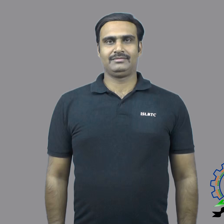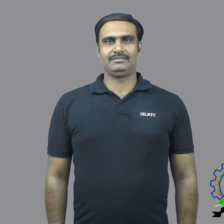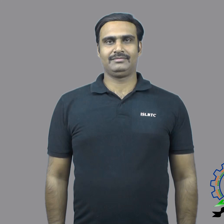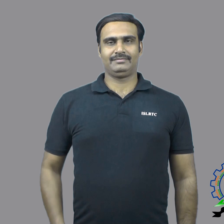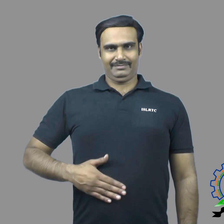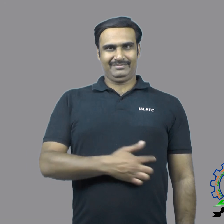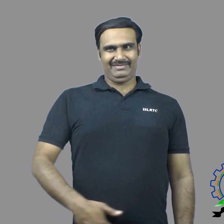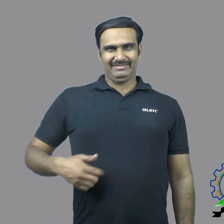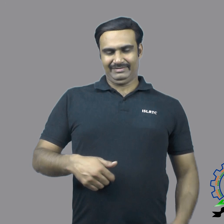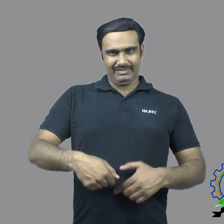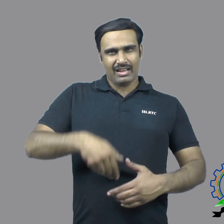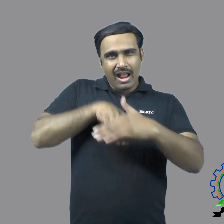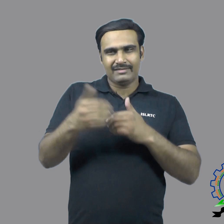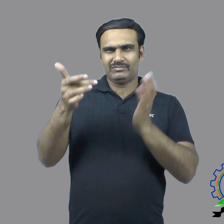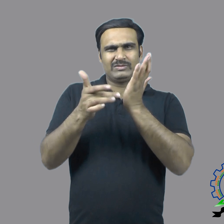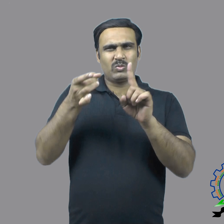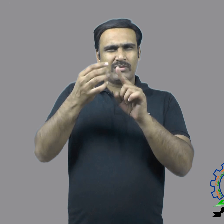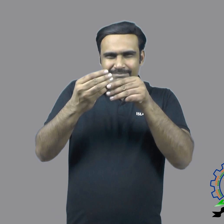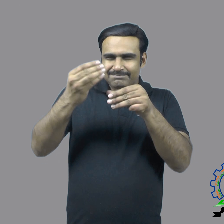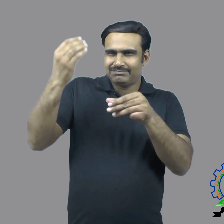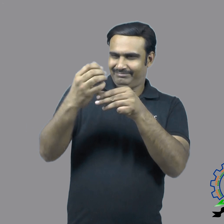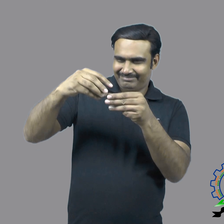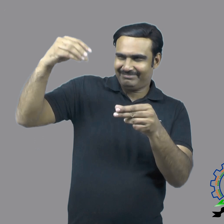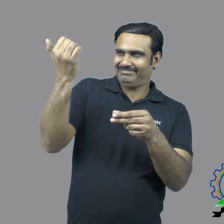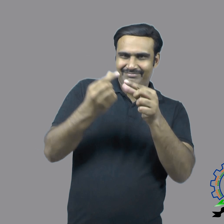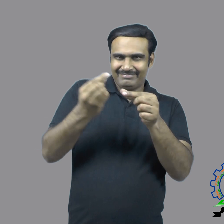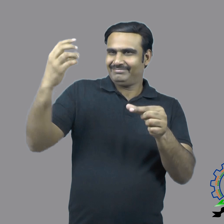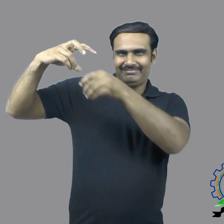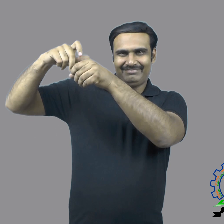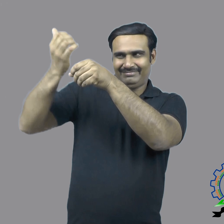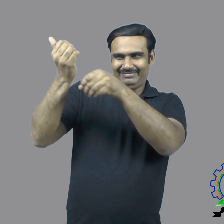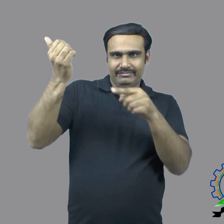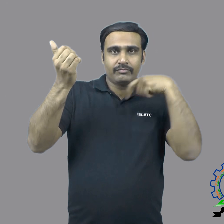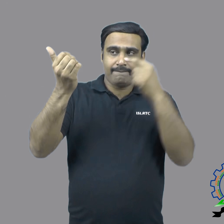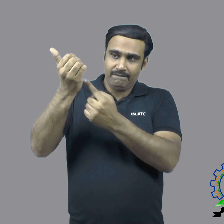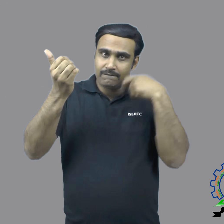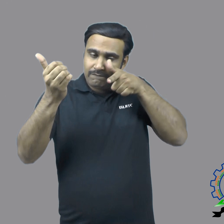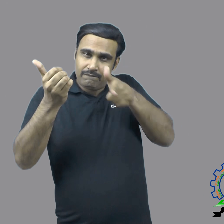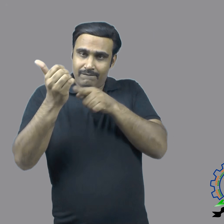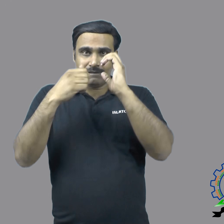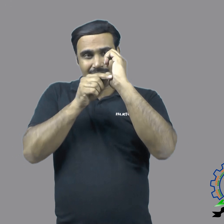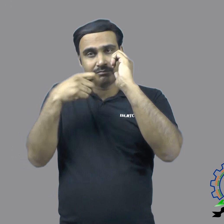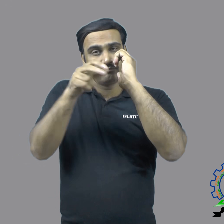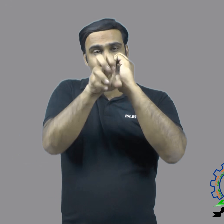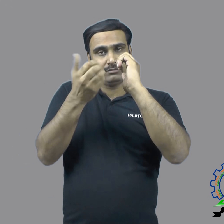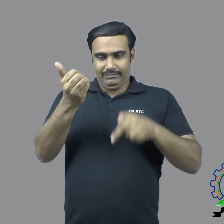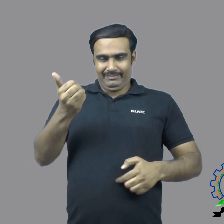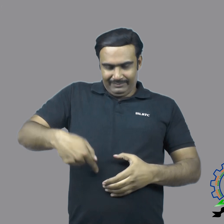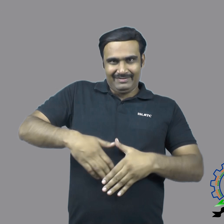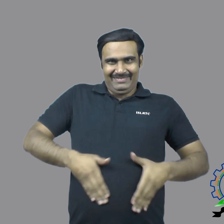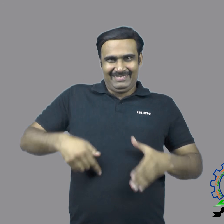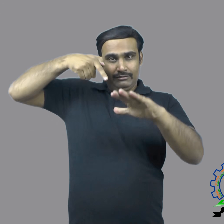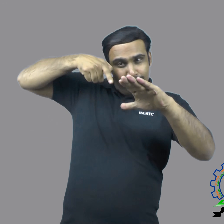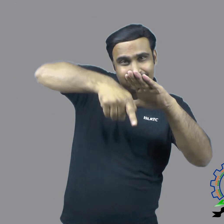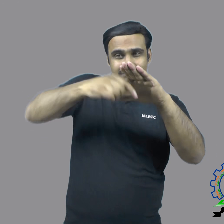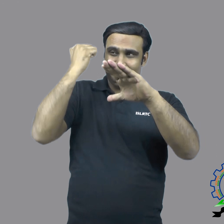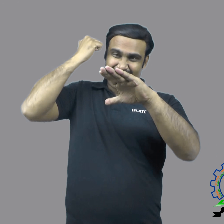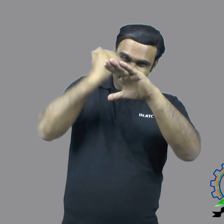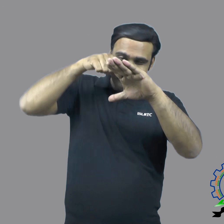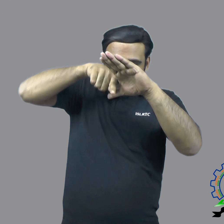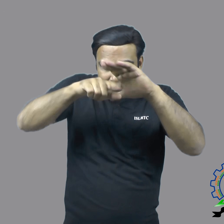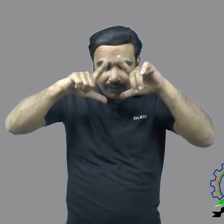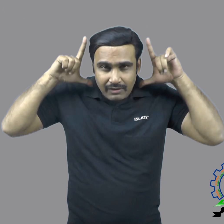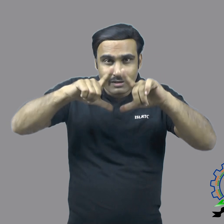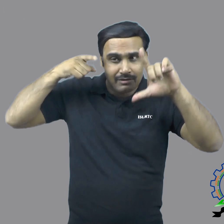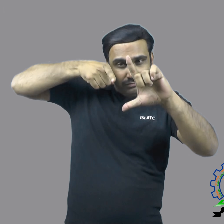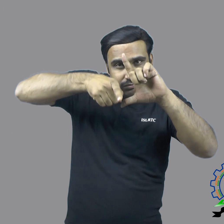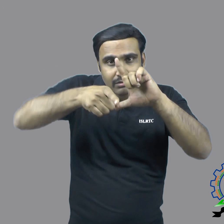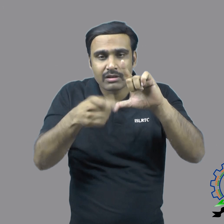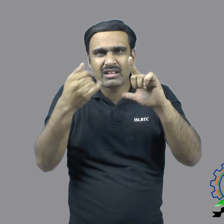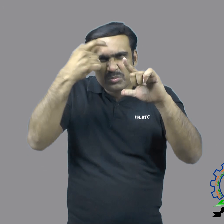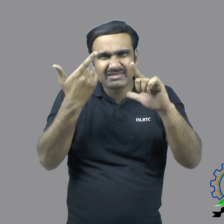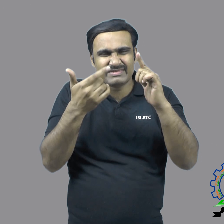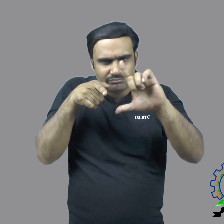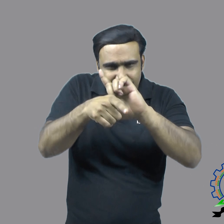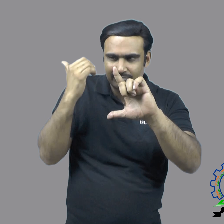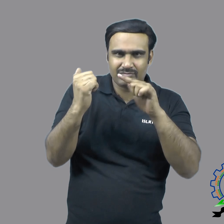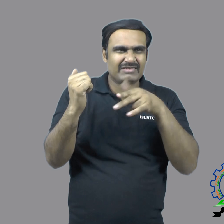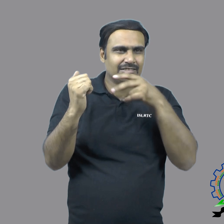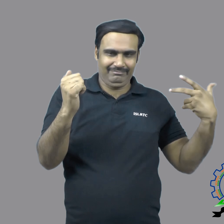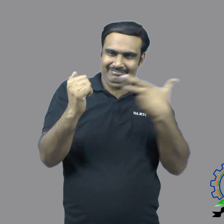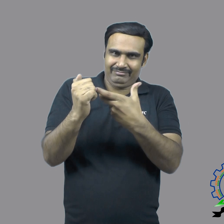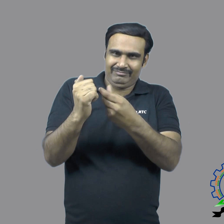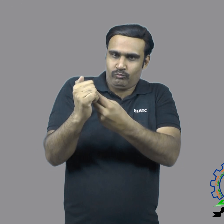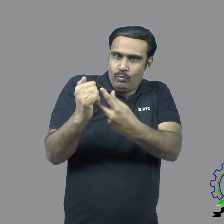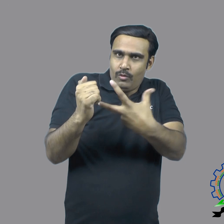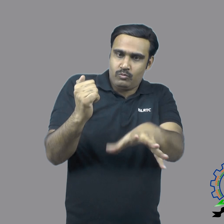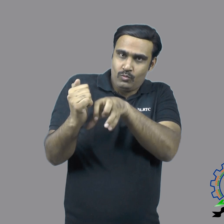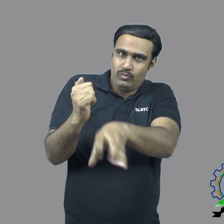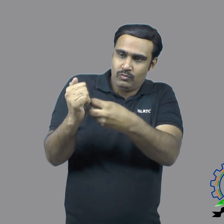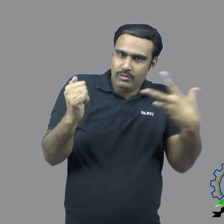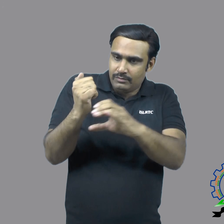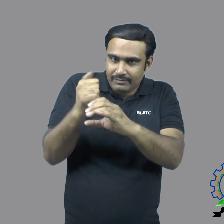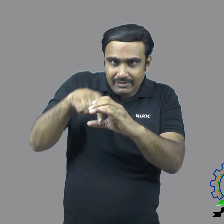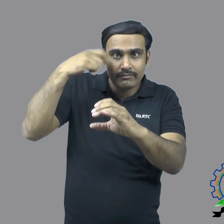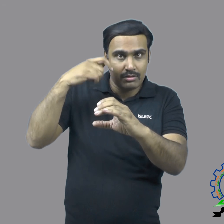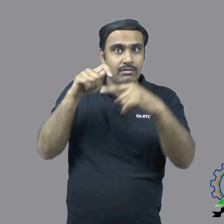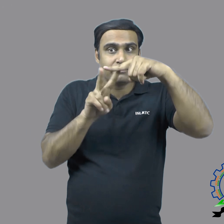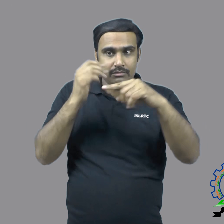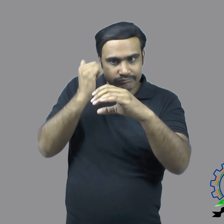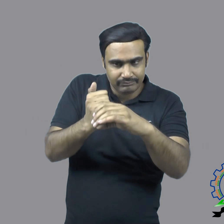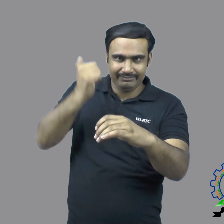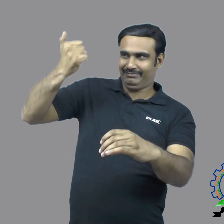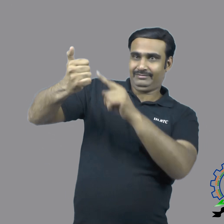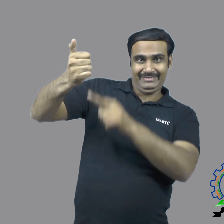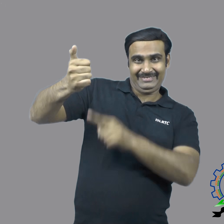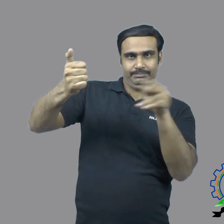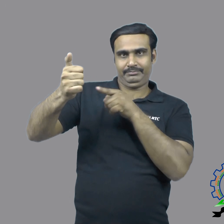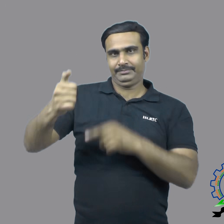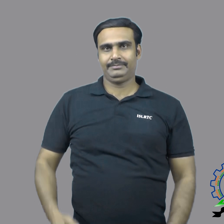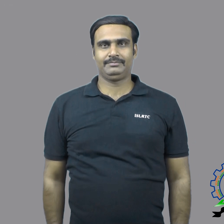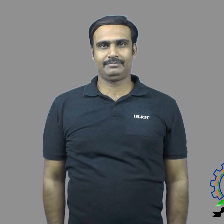Troucher and Canulla